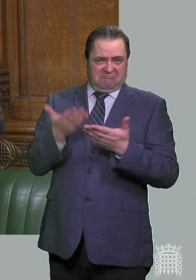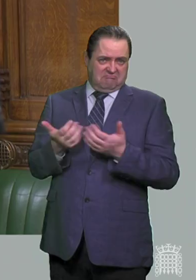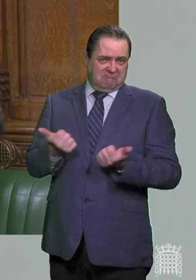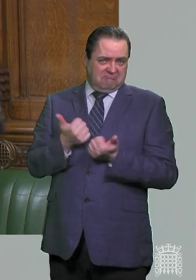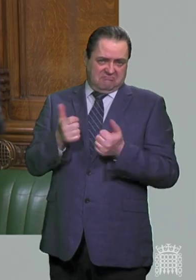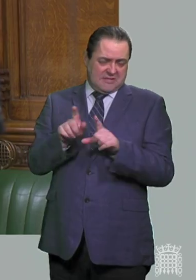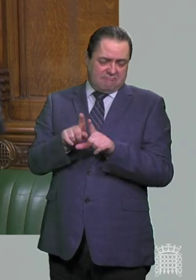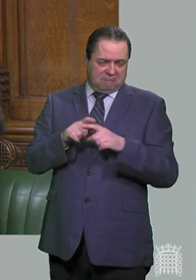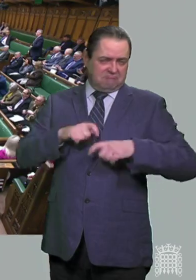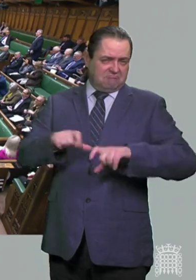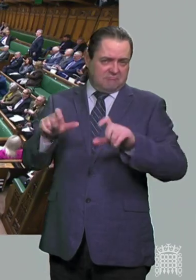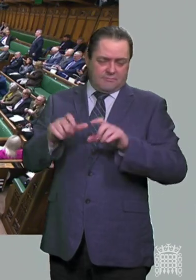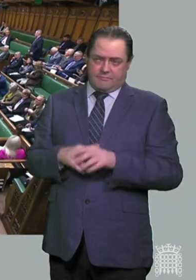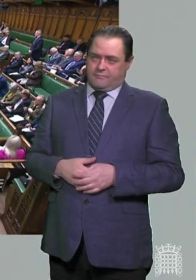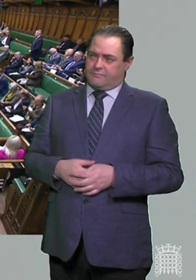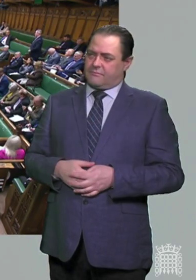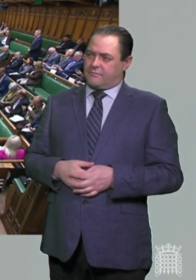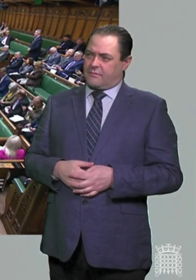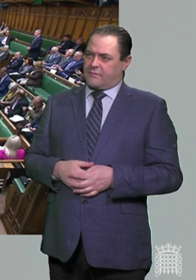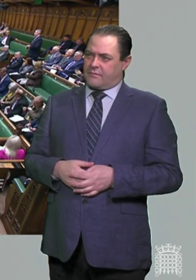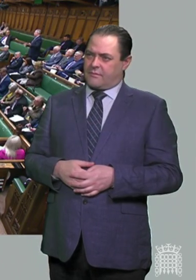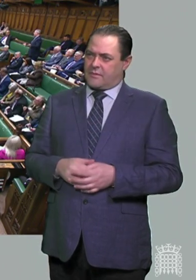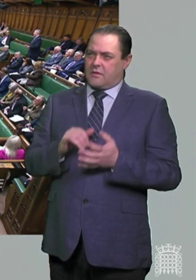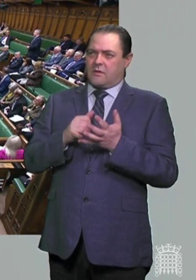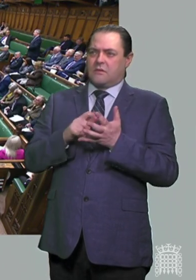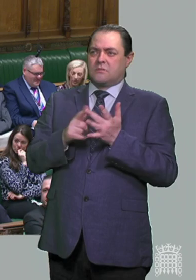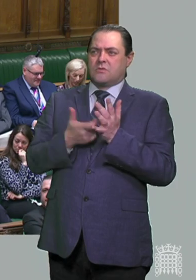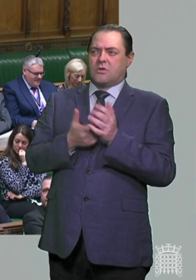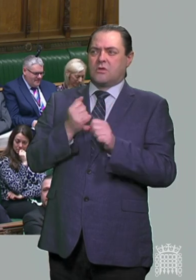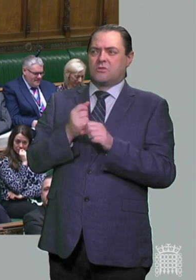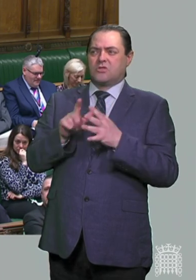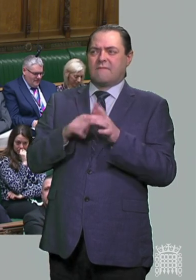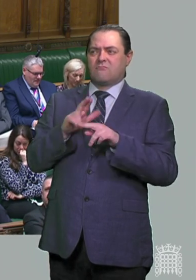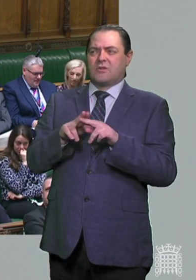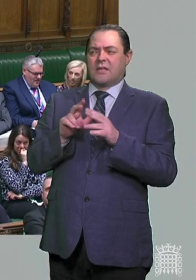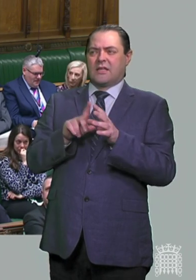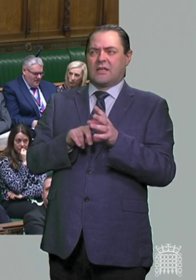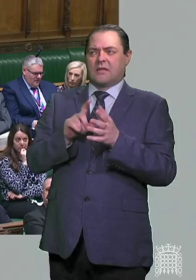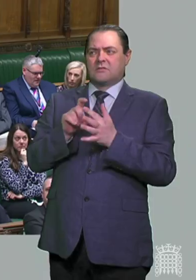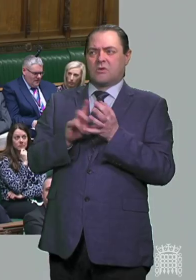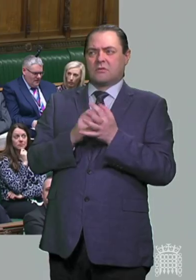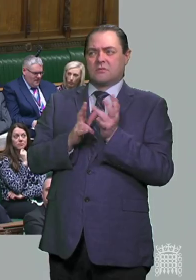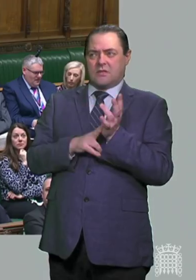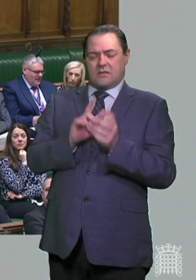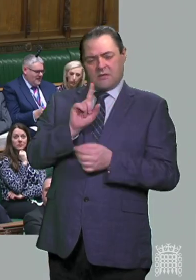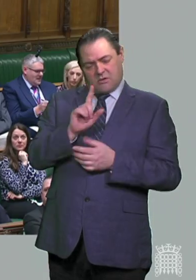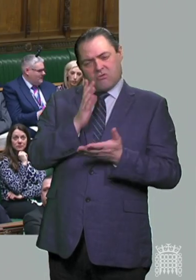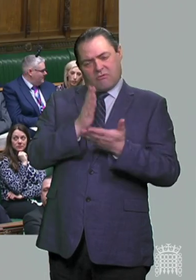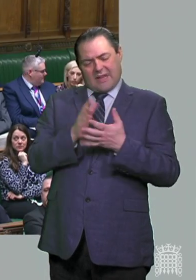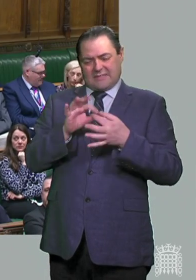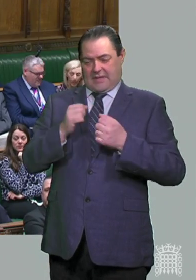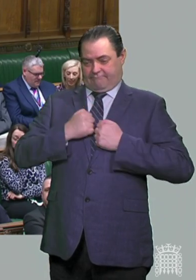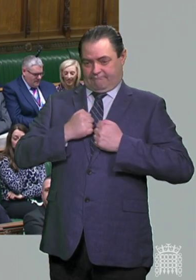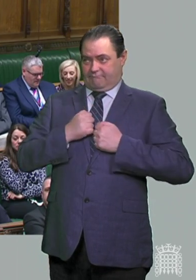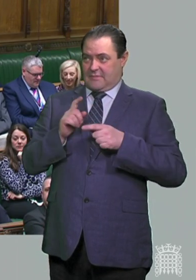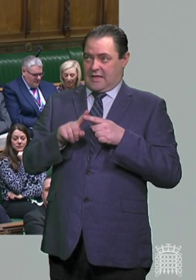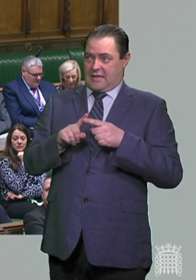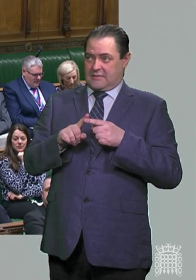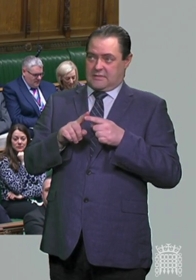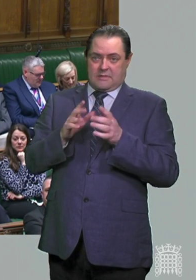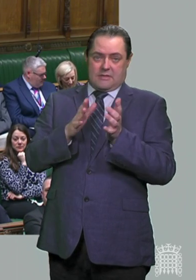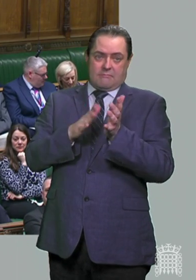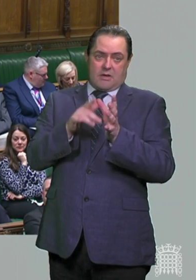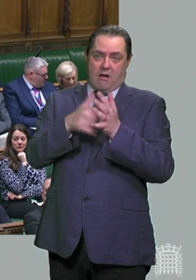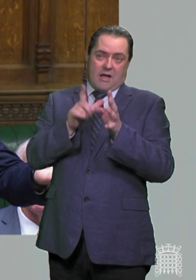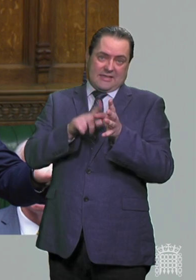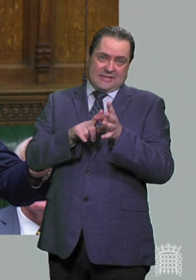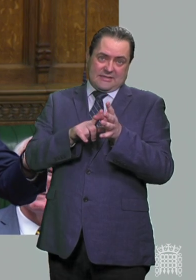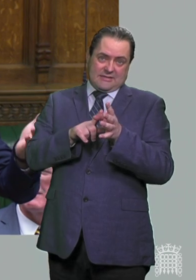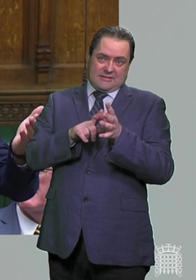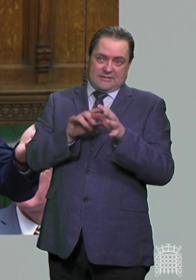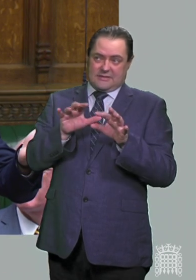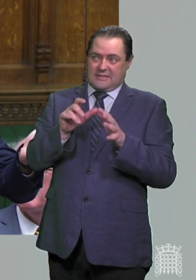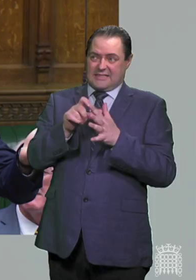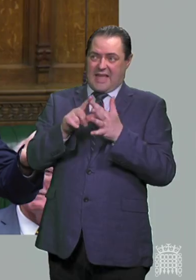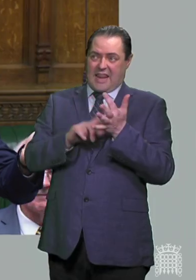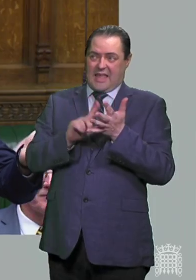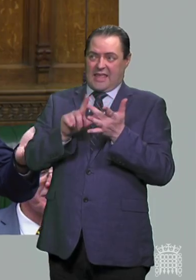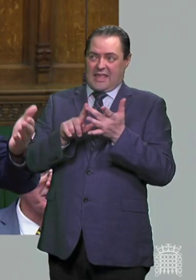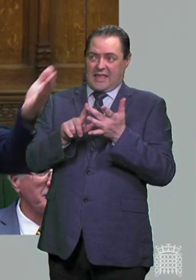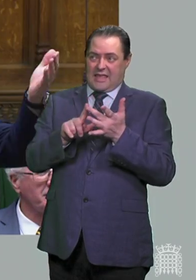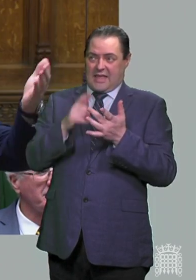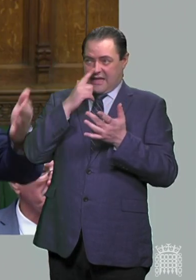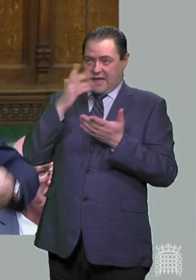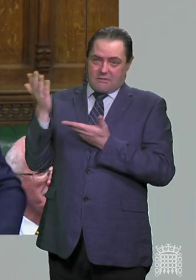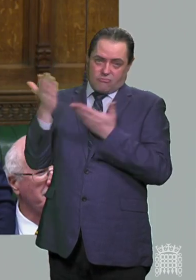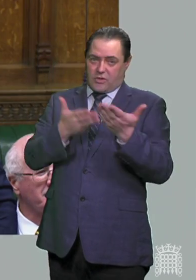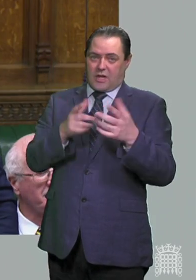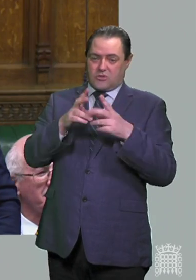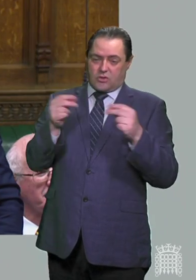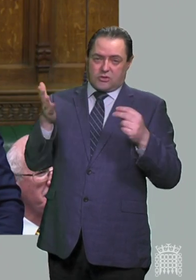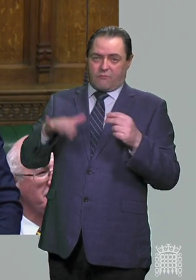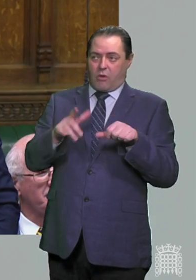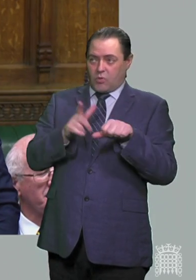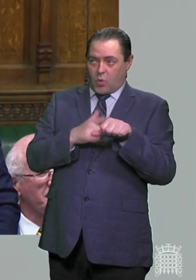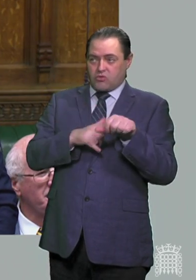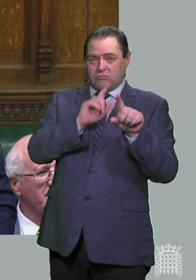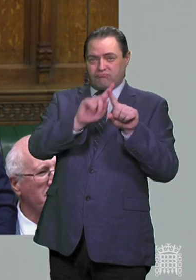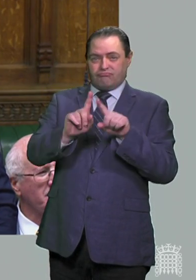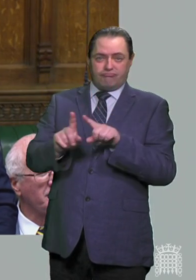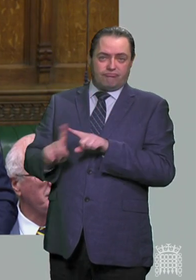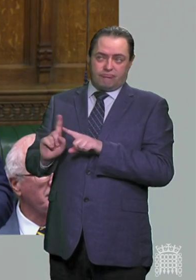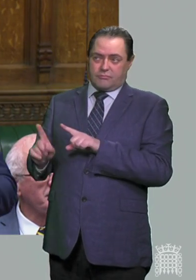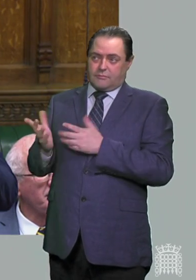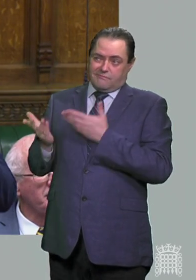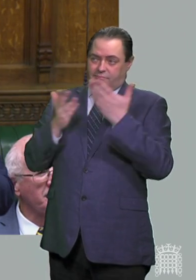Sir Jeffrey M. Donaldson But the reality for my constituents, and businesses such as McCartney’s delicatessen in Moira, is that although they can bring in sausages from Yorkshire or any other part of the